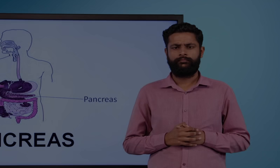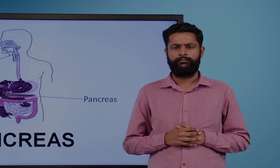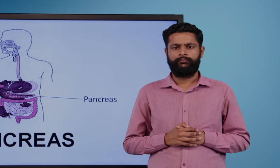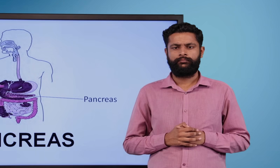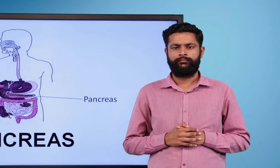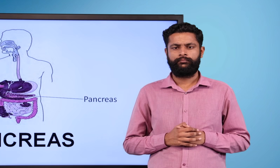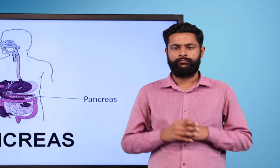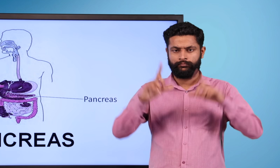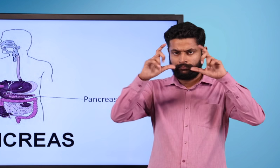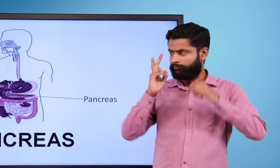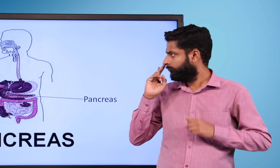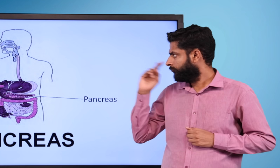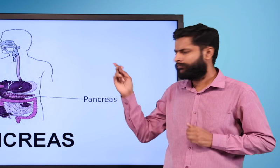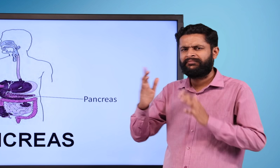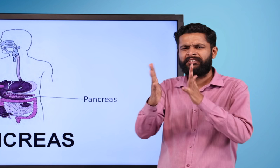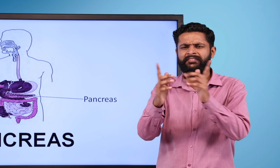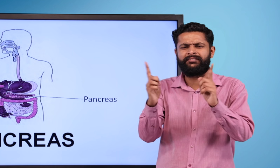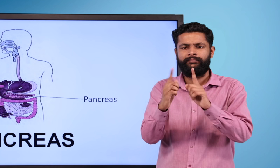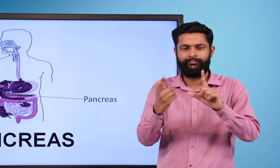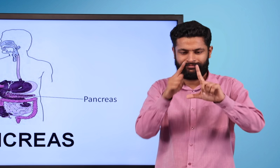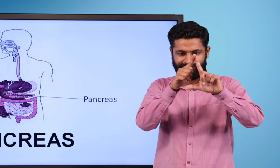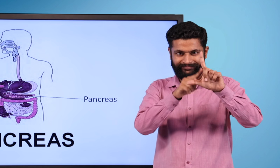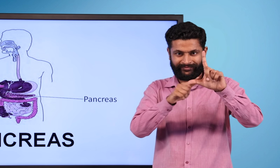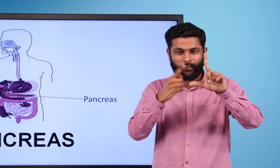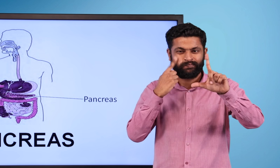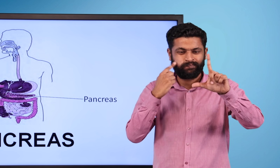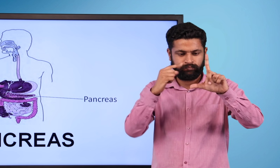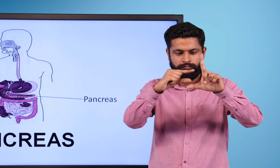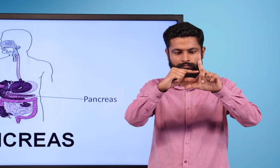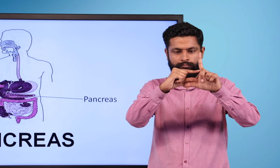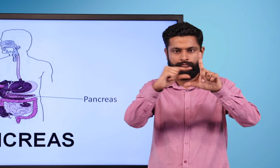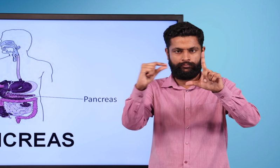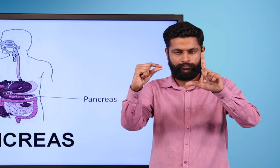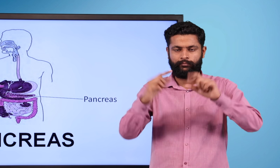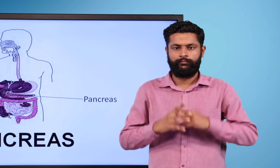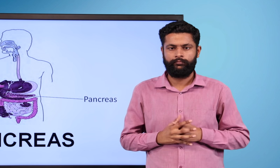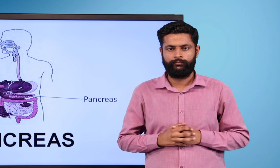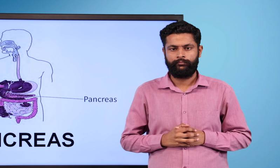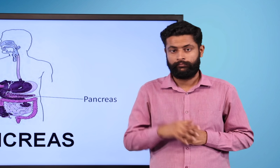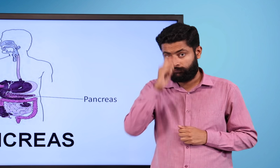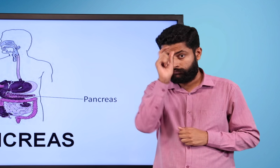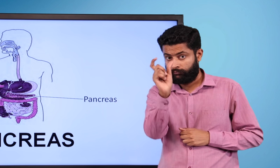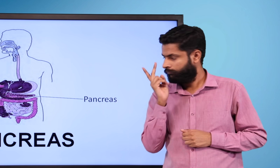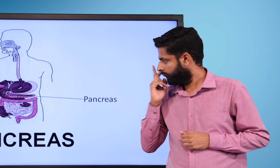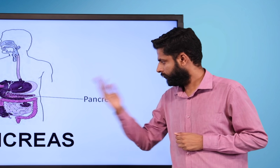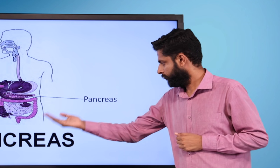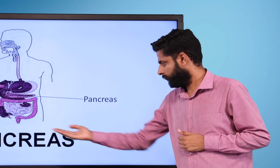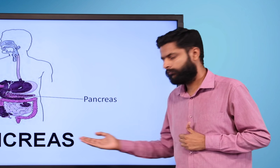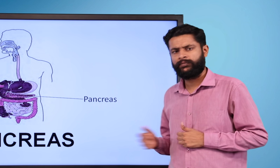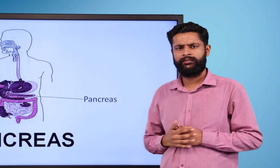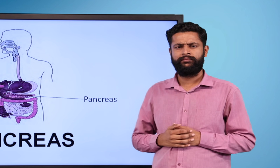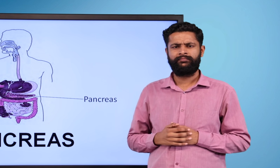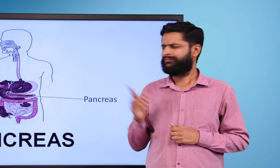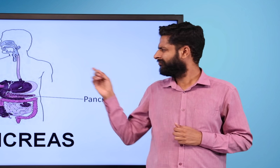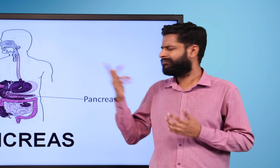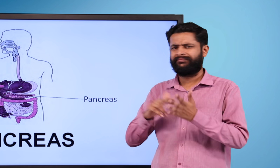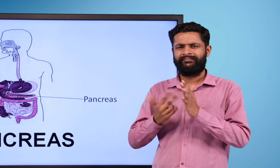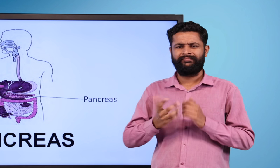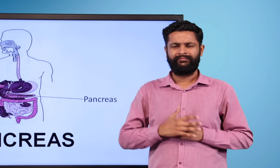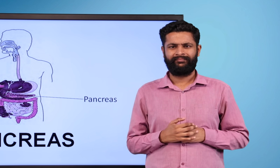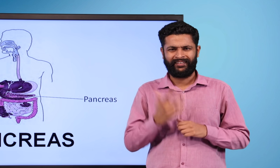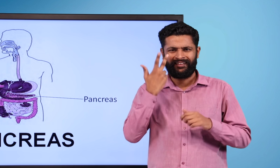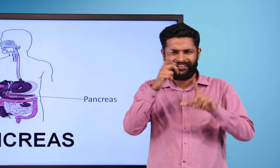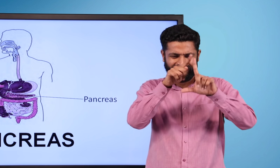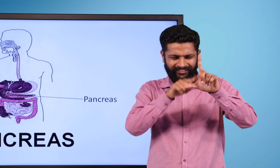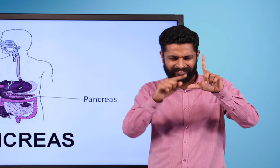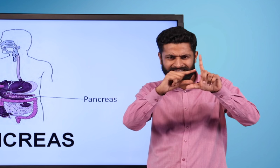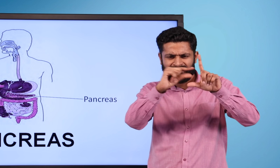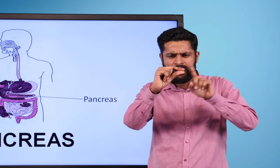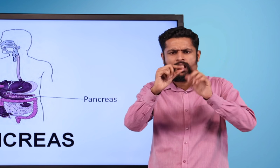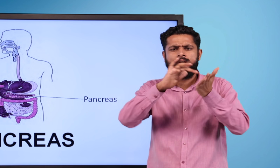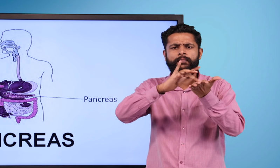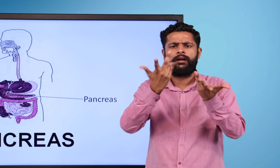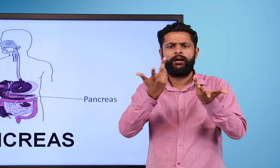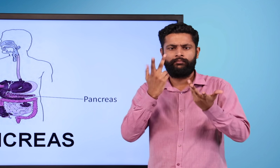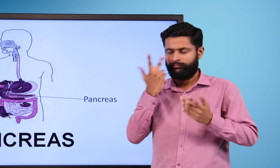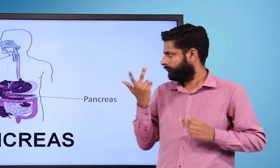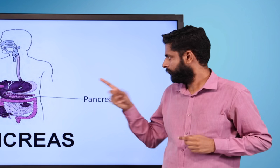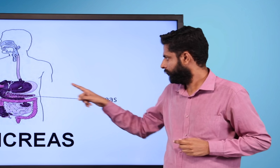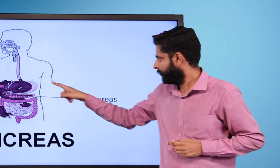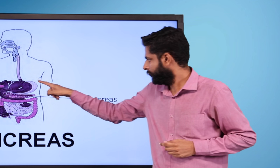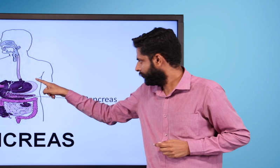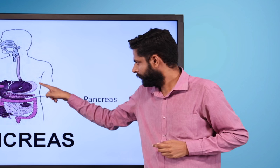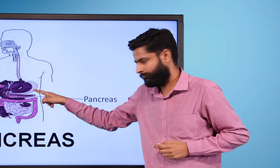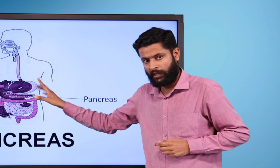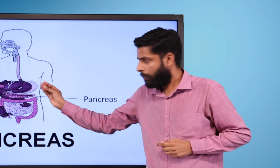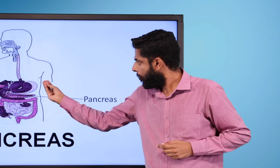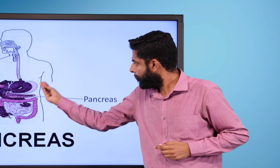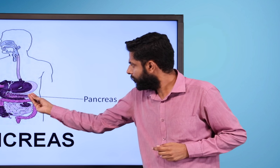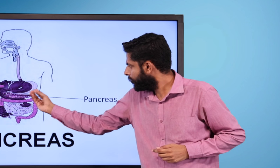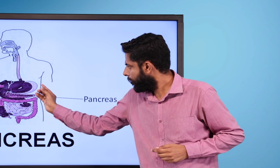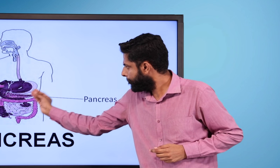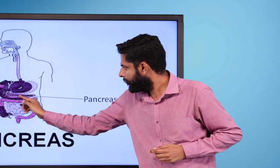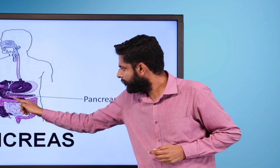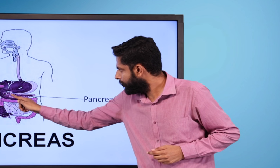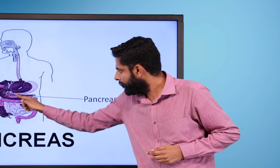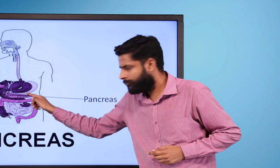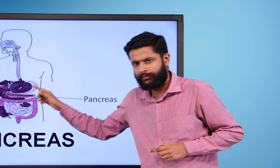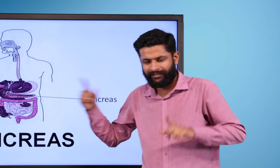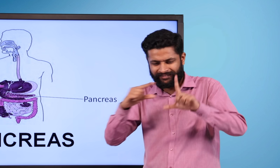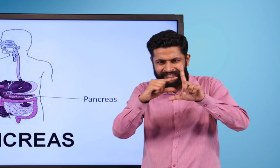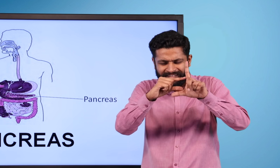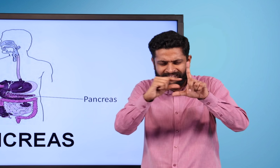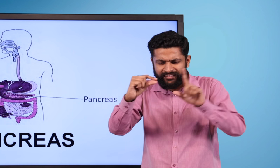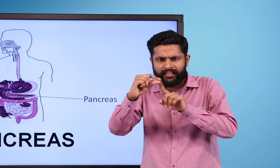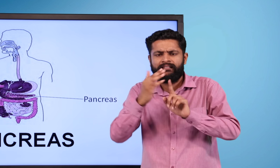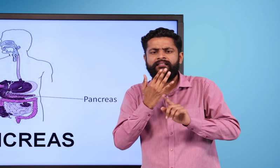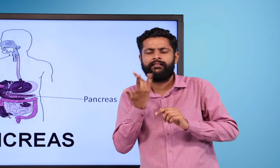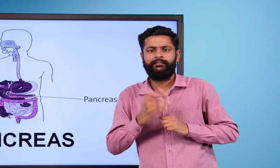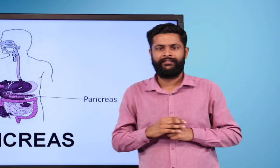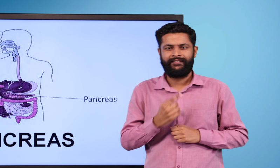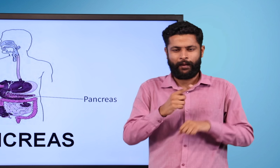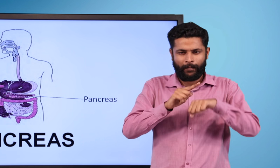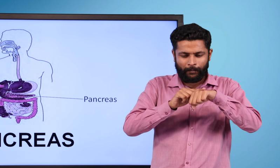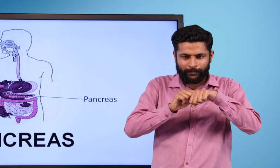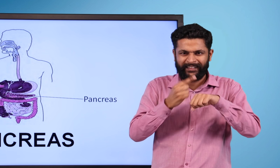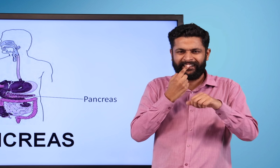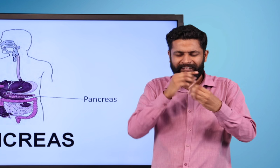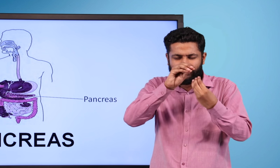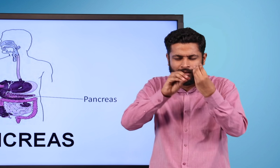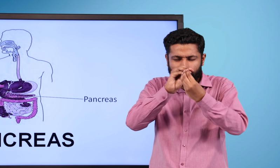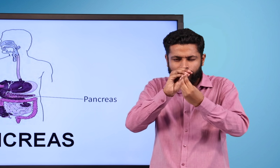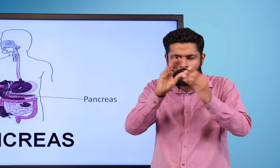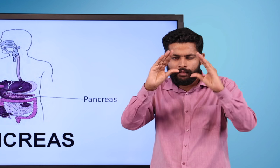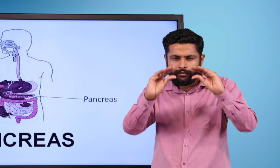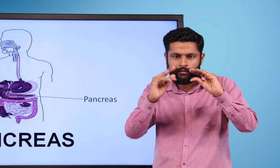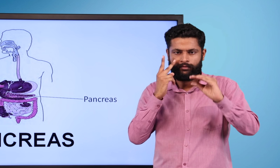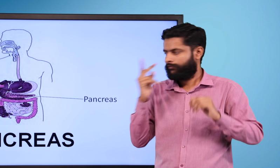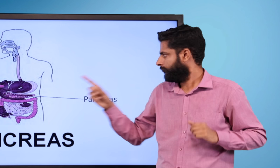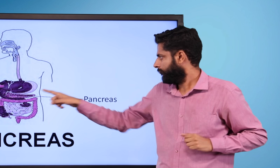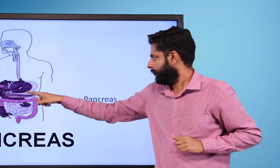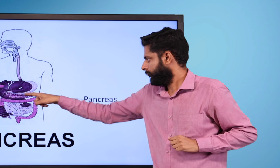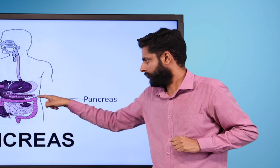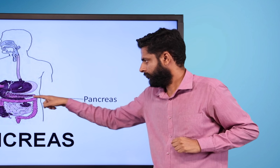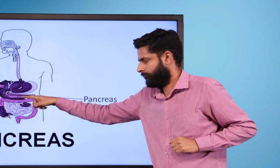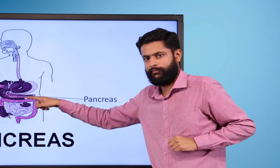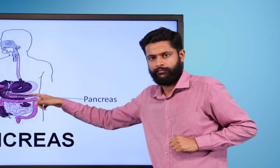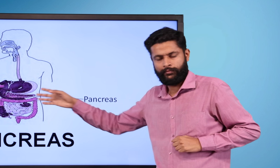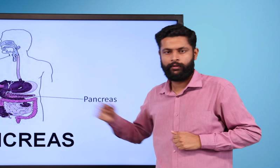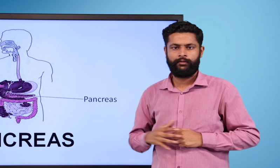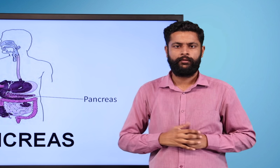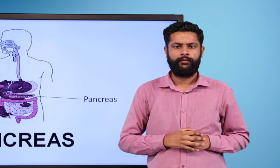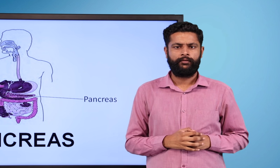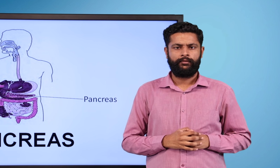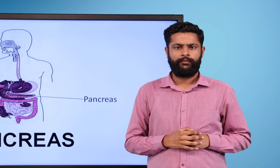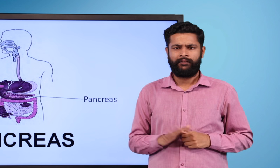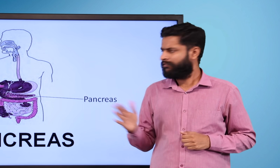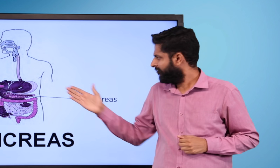Pancreas This is the sign for pancreas. The pancreas is a large cream coloured gland located just below the stomach.